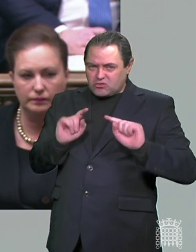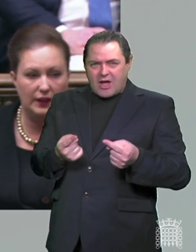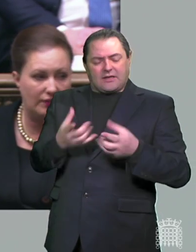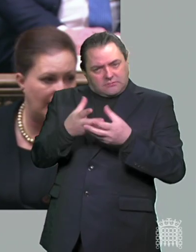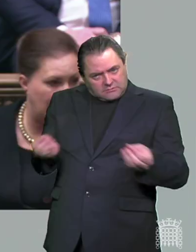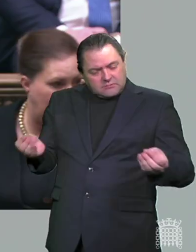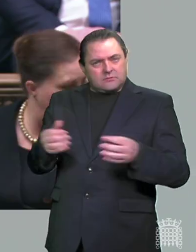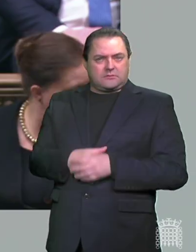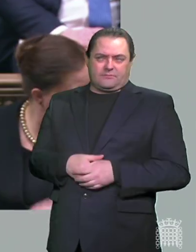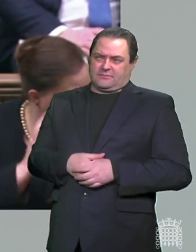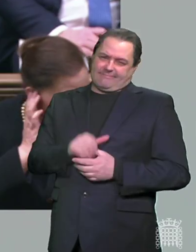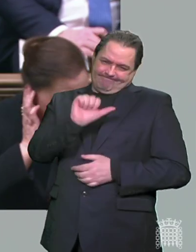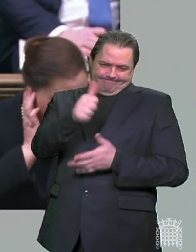That is typical of the right honourable and learned Gentleman